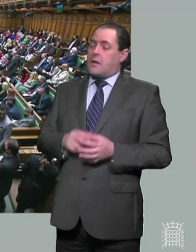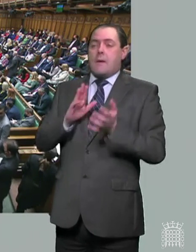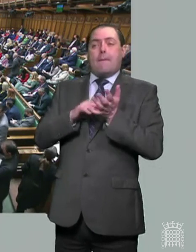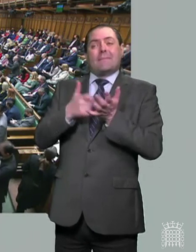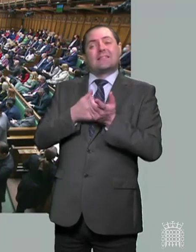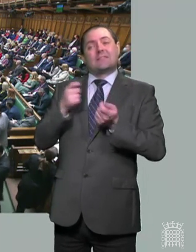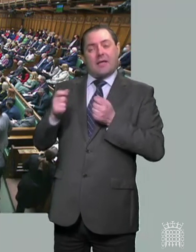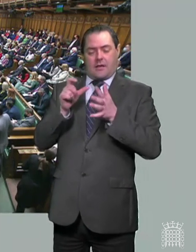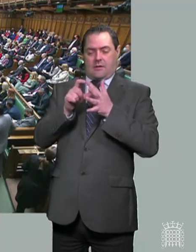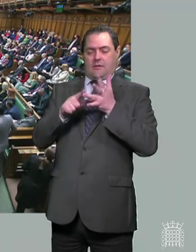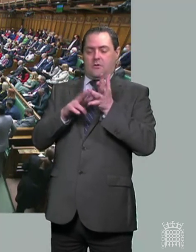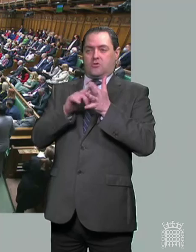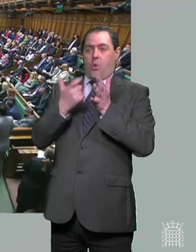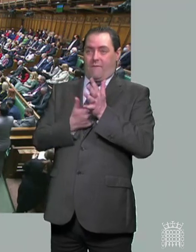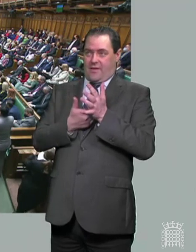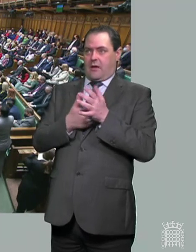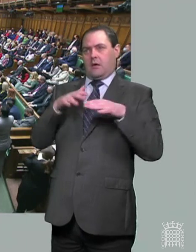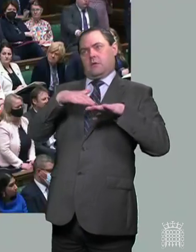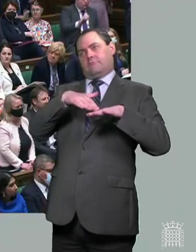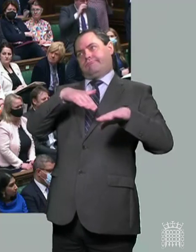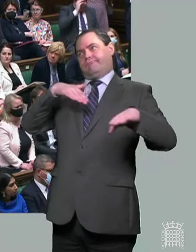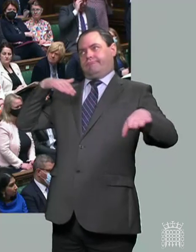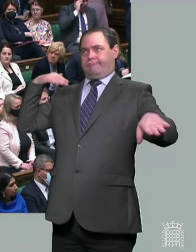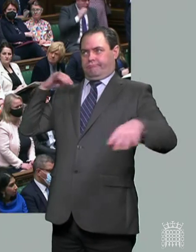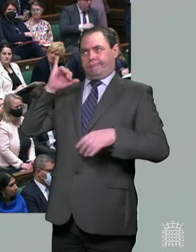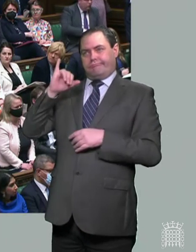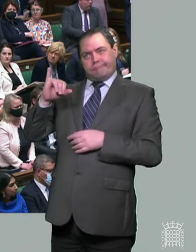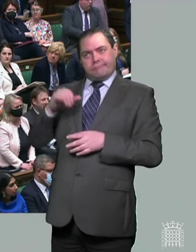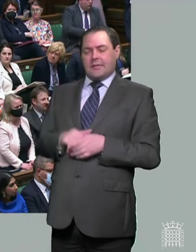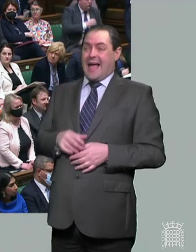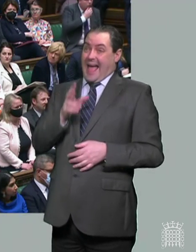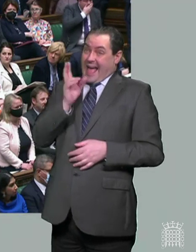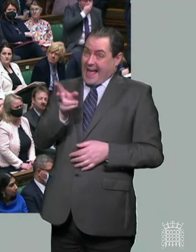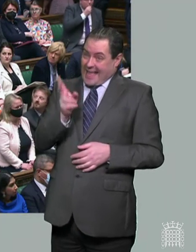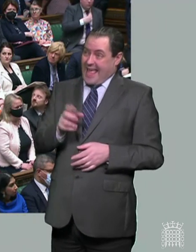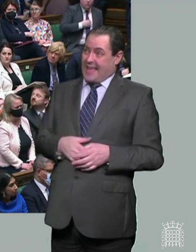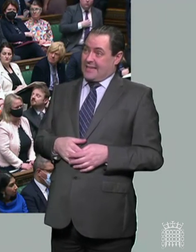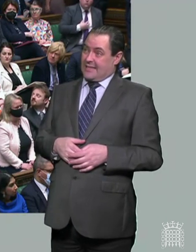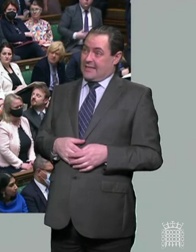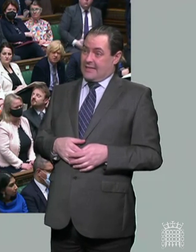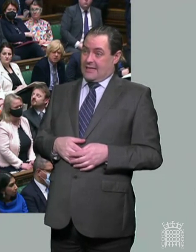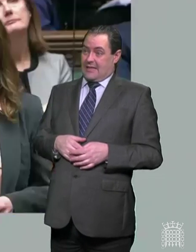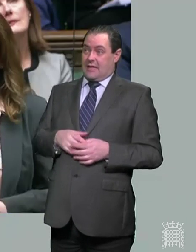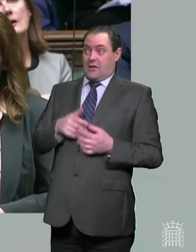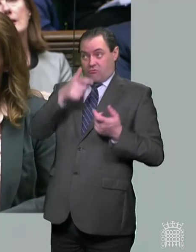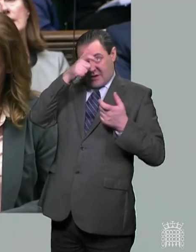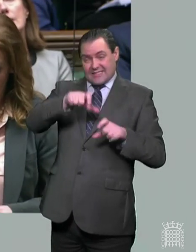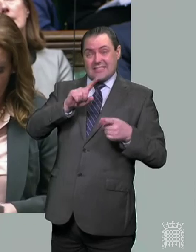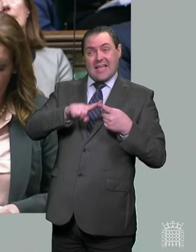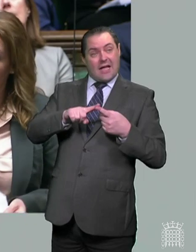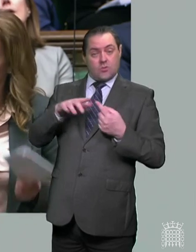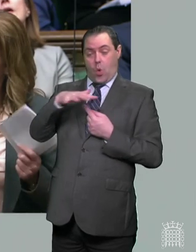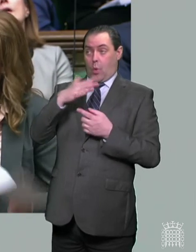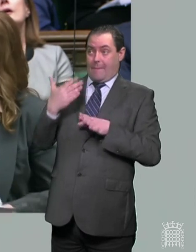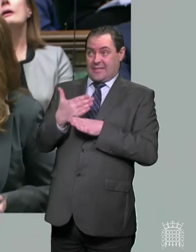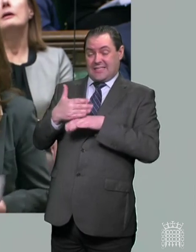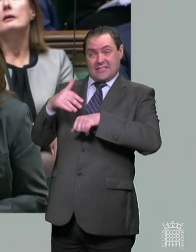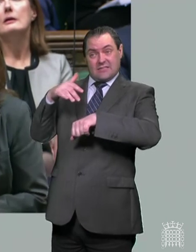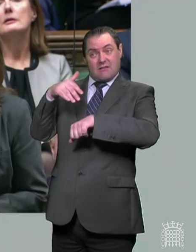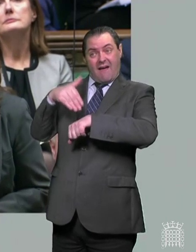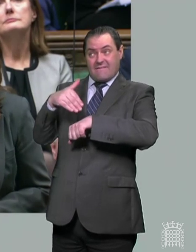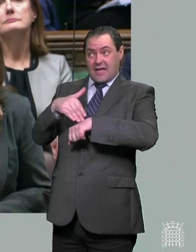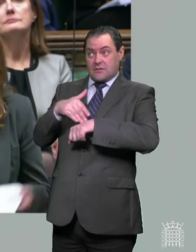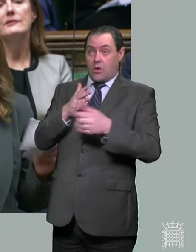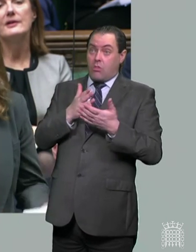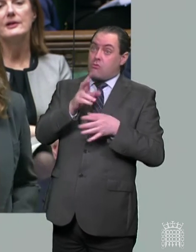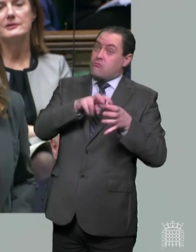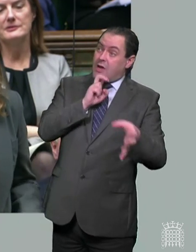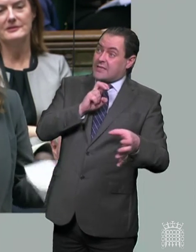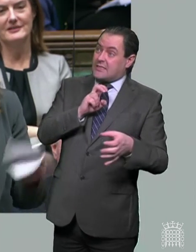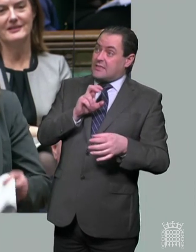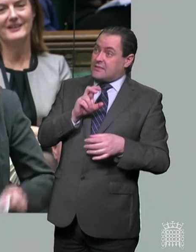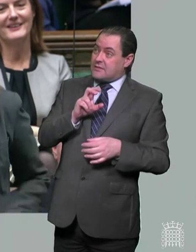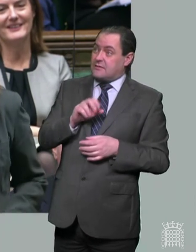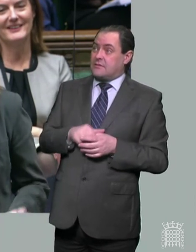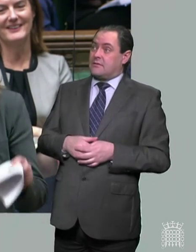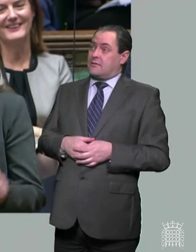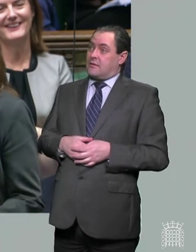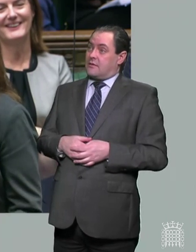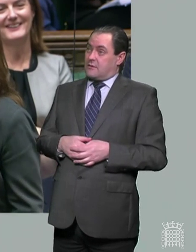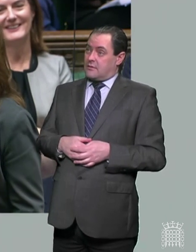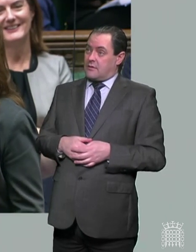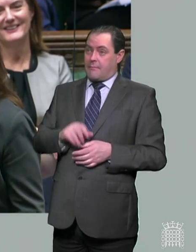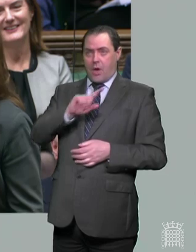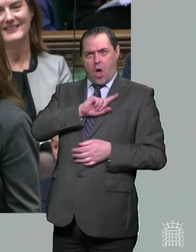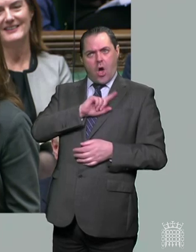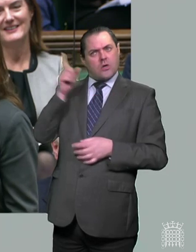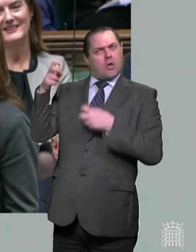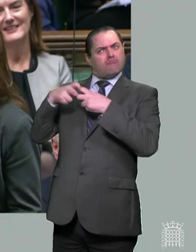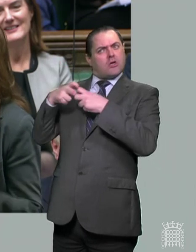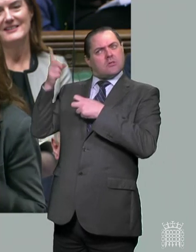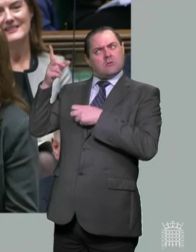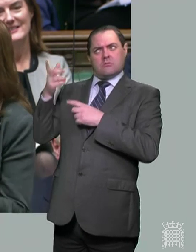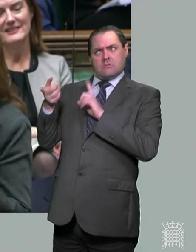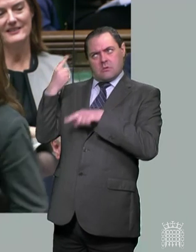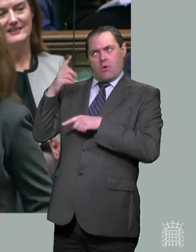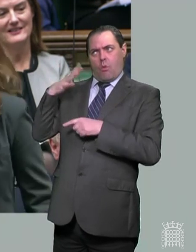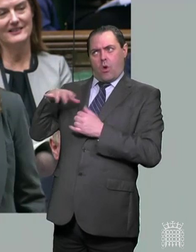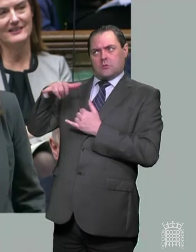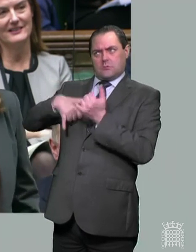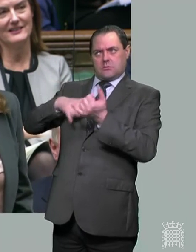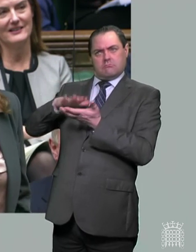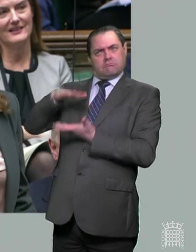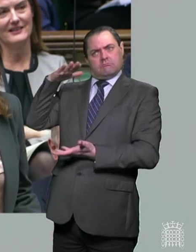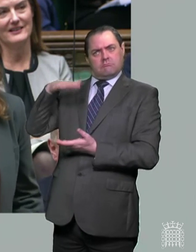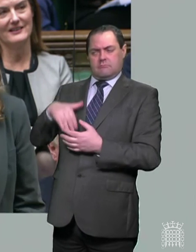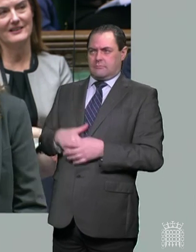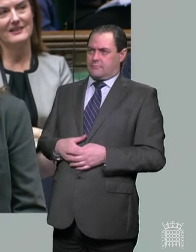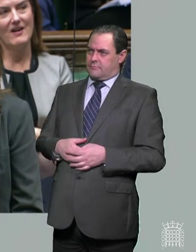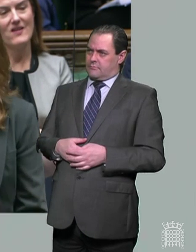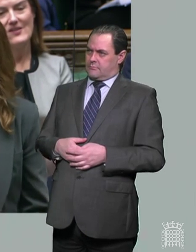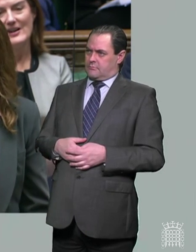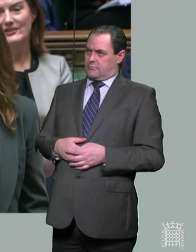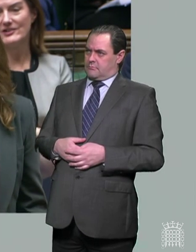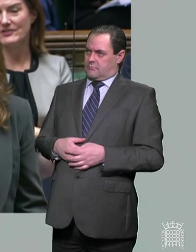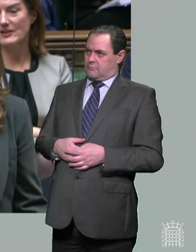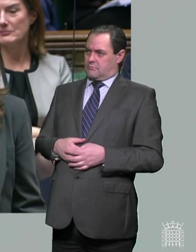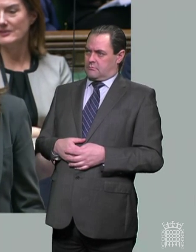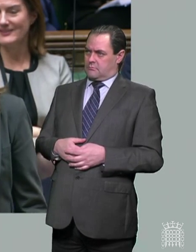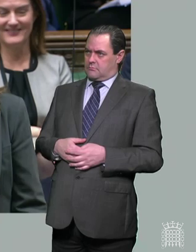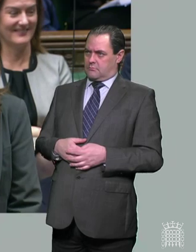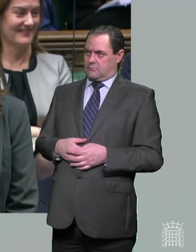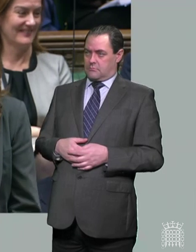Dover is once again beset by miles of traffic jams along the motorways, affecting residents and local businesses alike—not because of Brexit but because of Brussels bureaucracy and red tape.